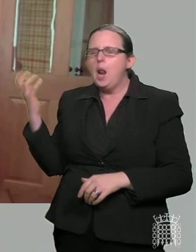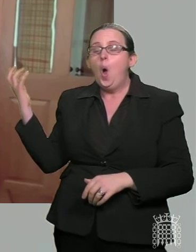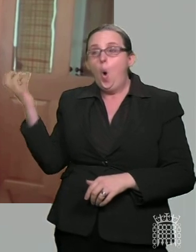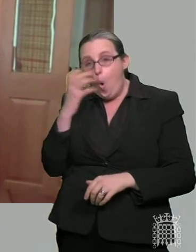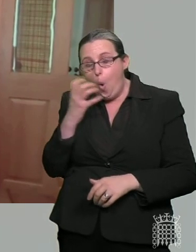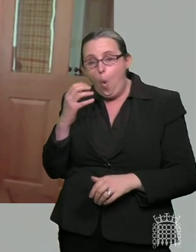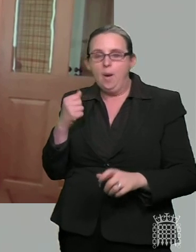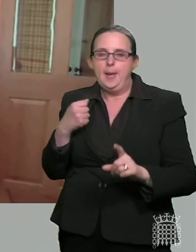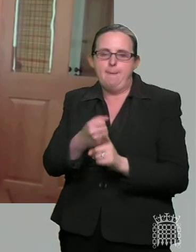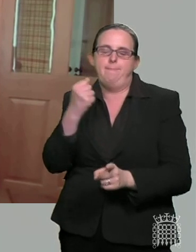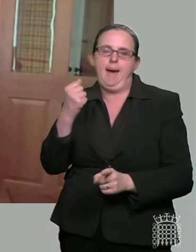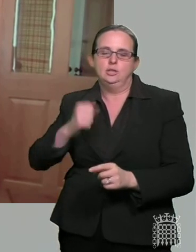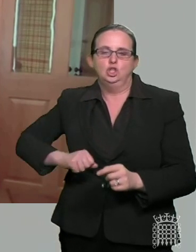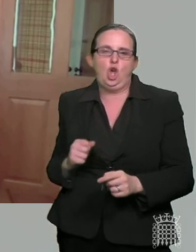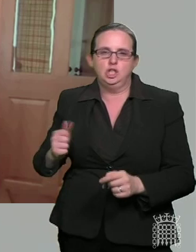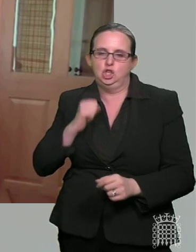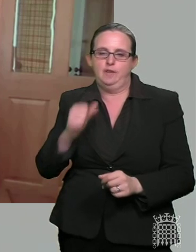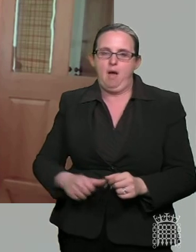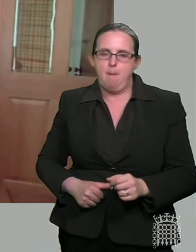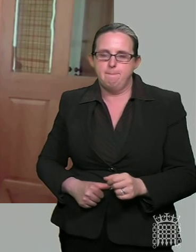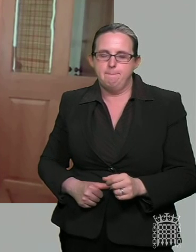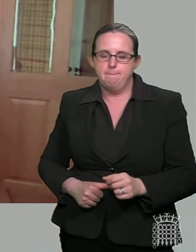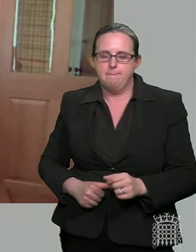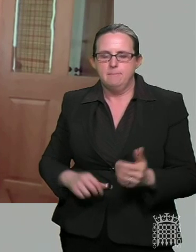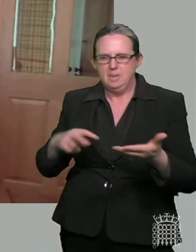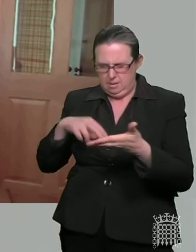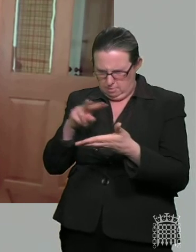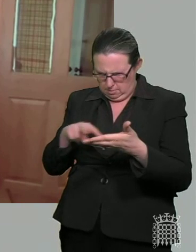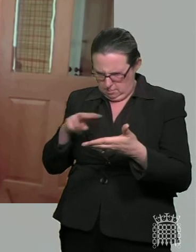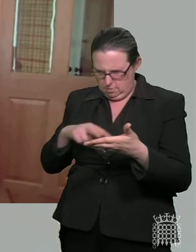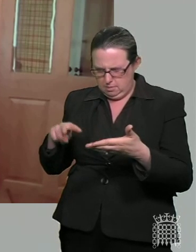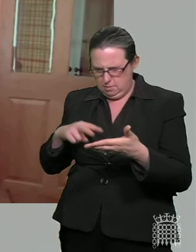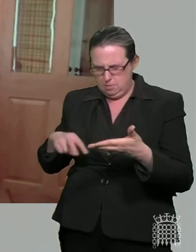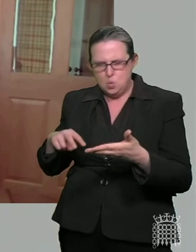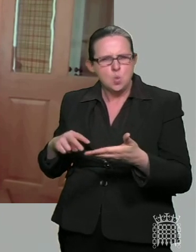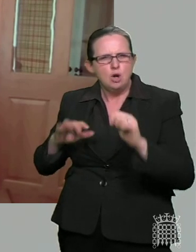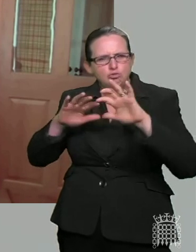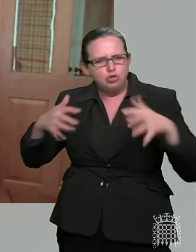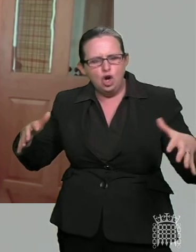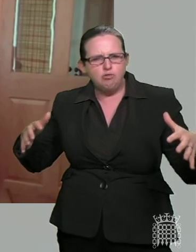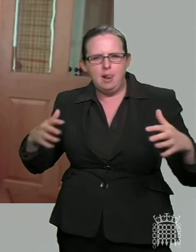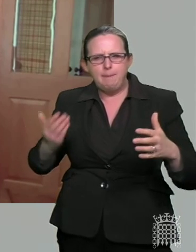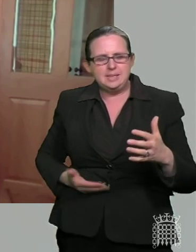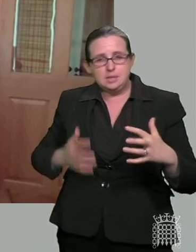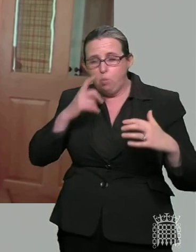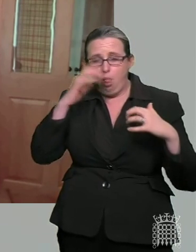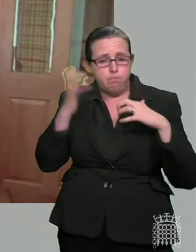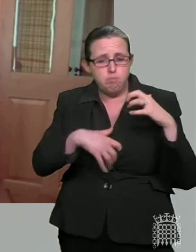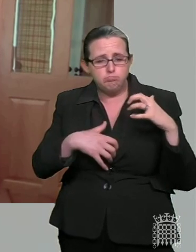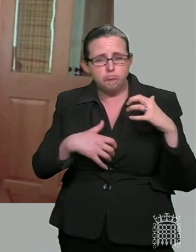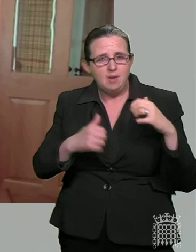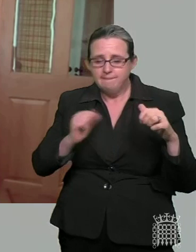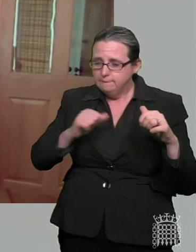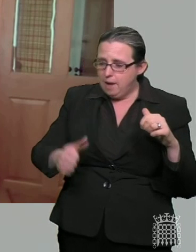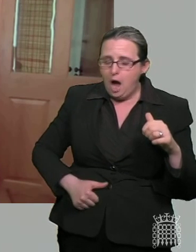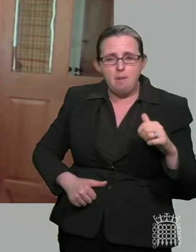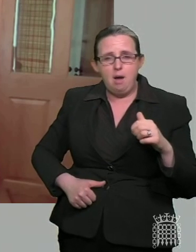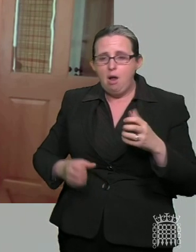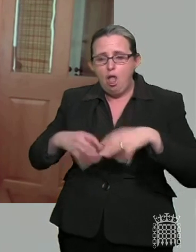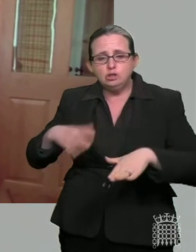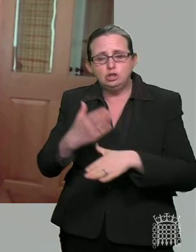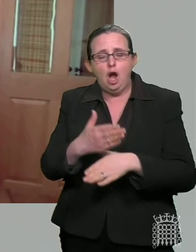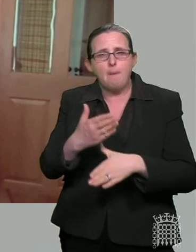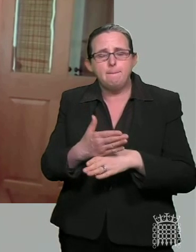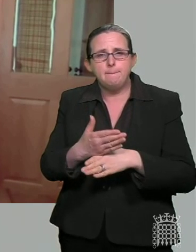If reports of this Tory deal were true, farmers will lose their livelihoods, rural businesses will collapse, and ultimately families will be driven off the land.